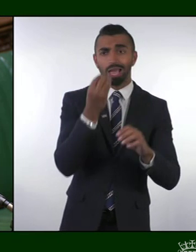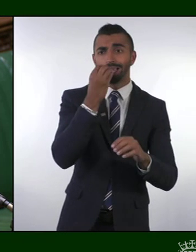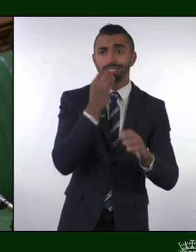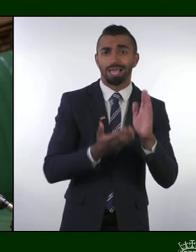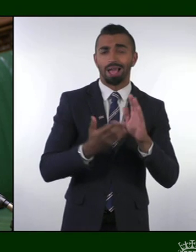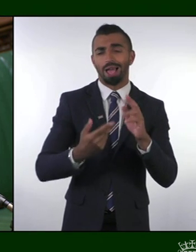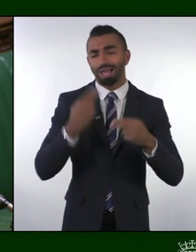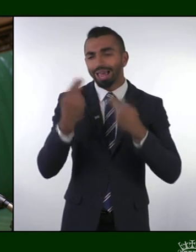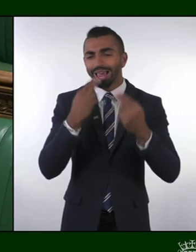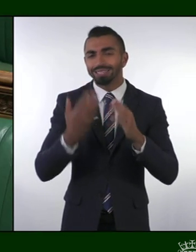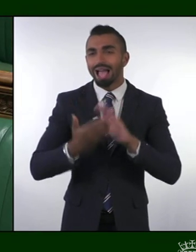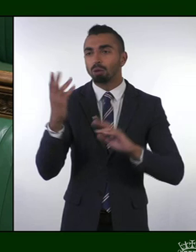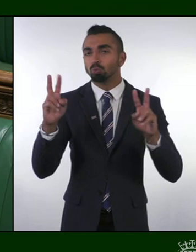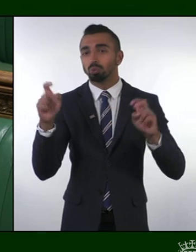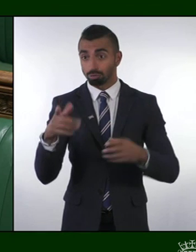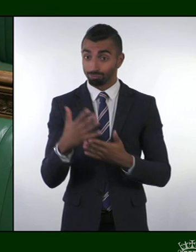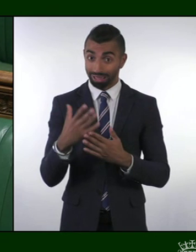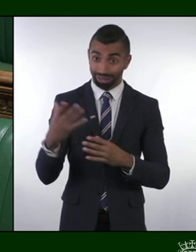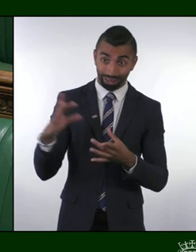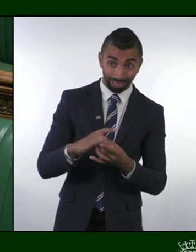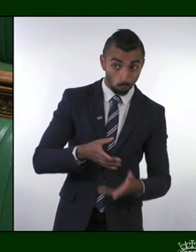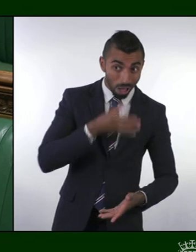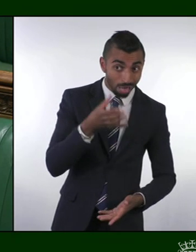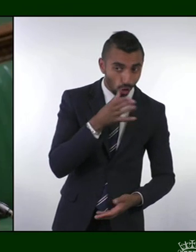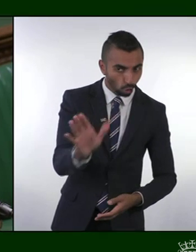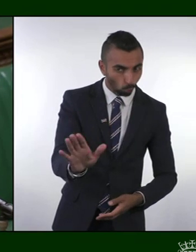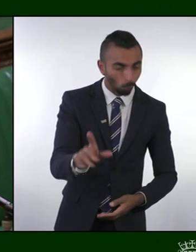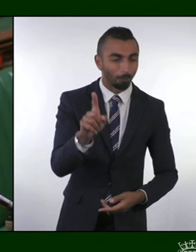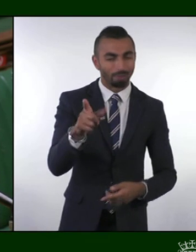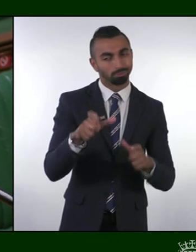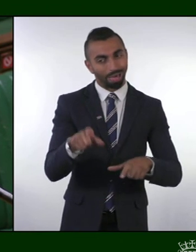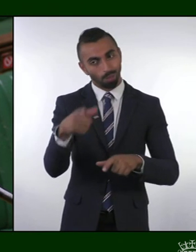of pubs serve food, so my honourable Friend can still go to the pub and enjoy that.